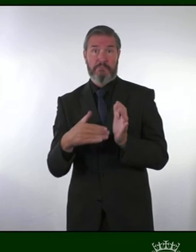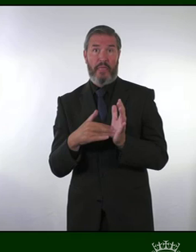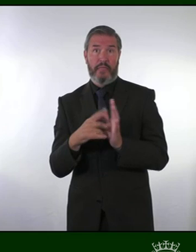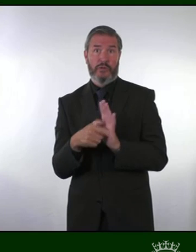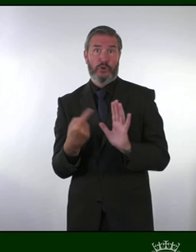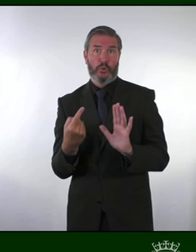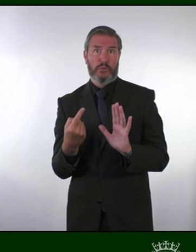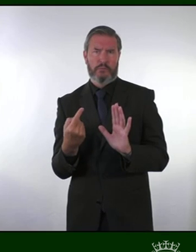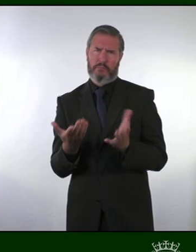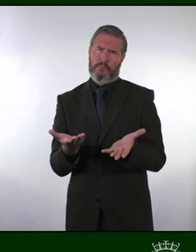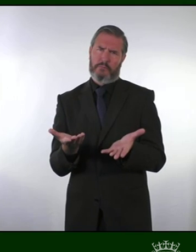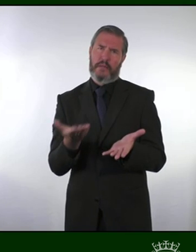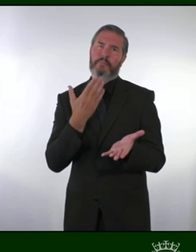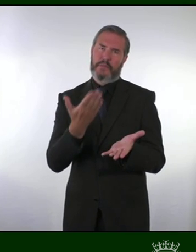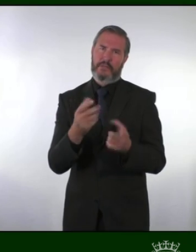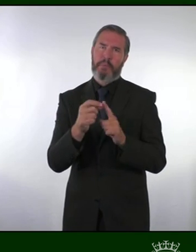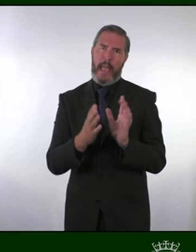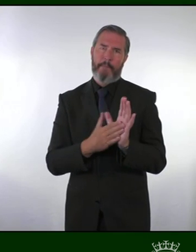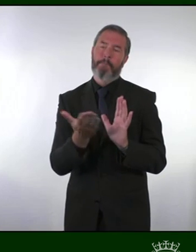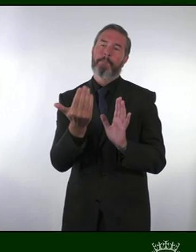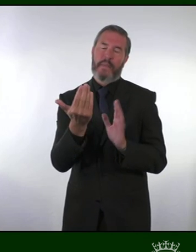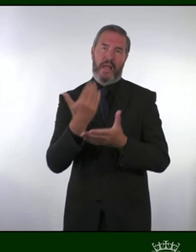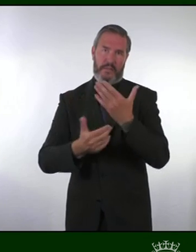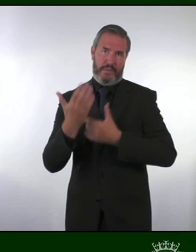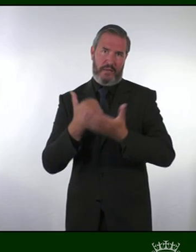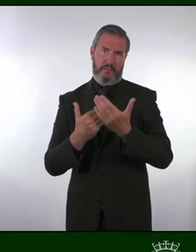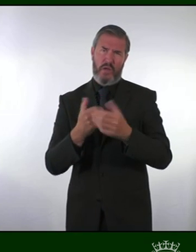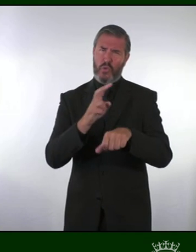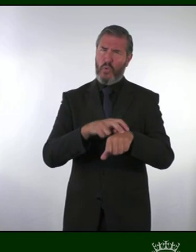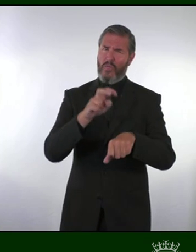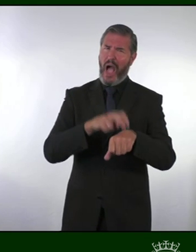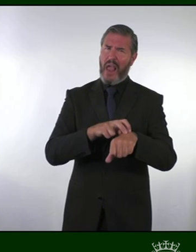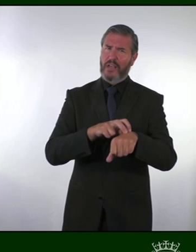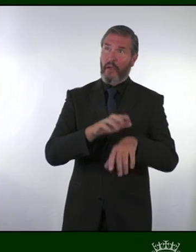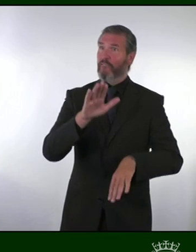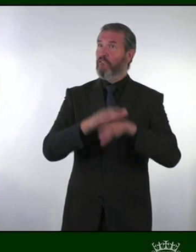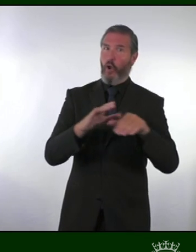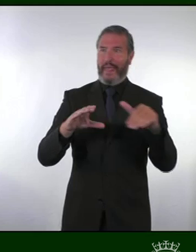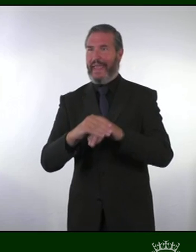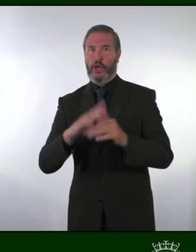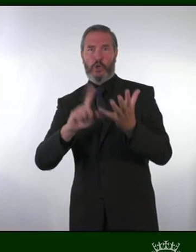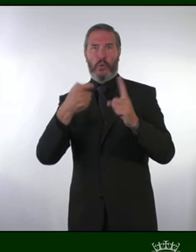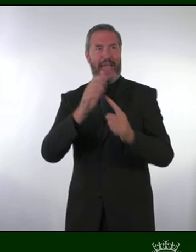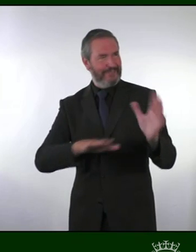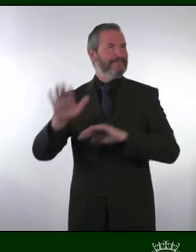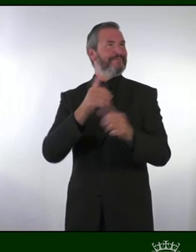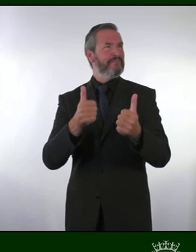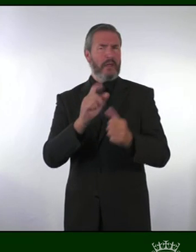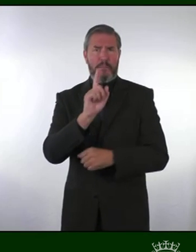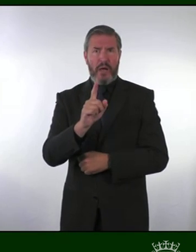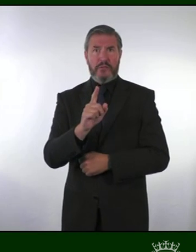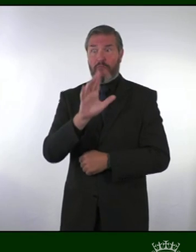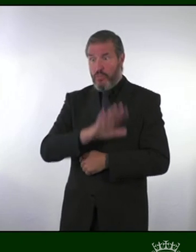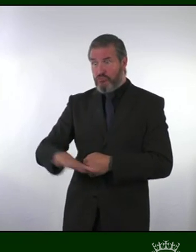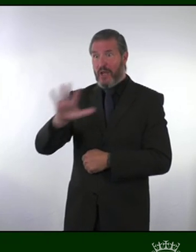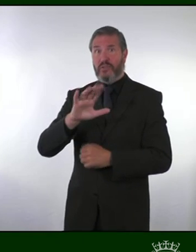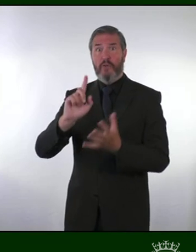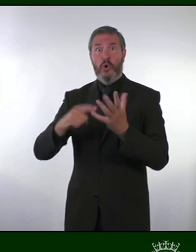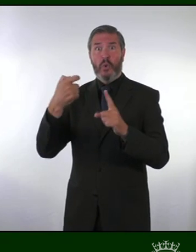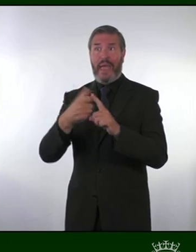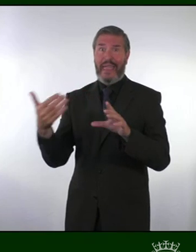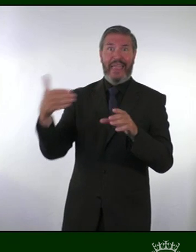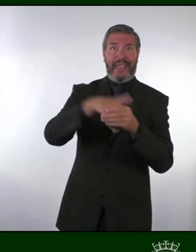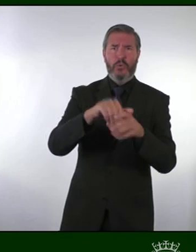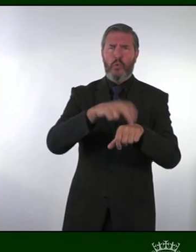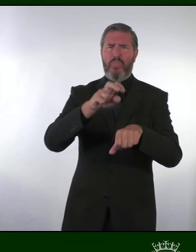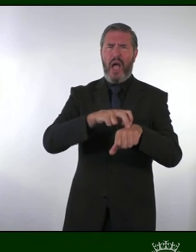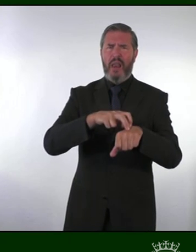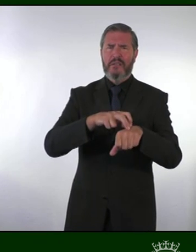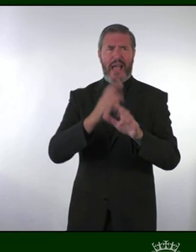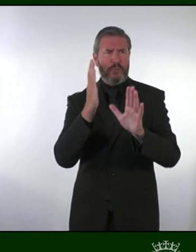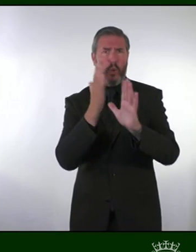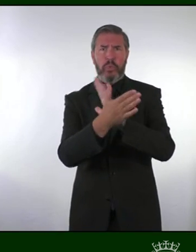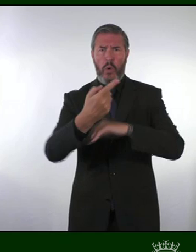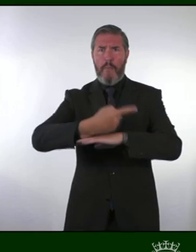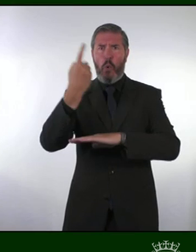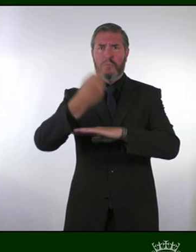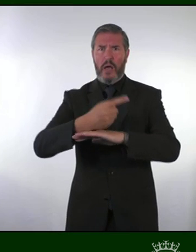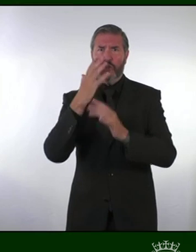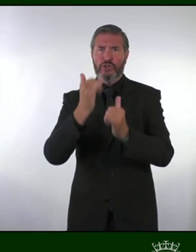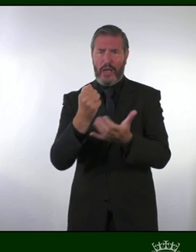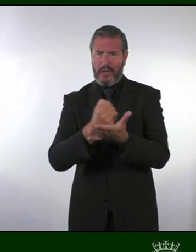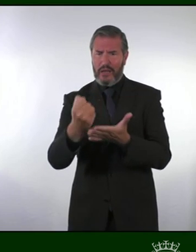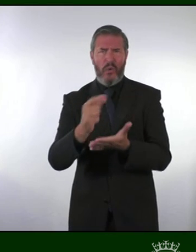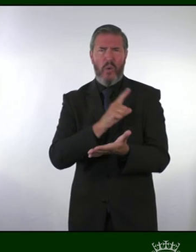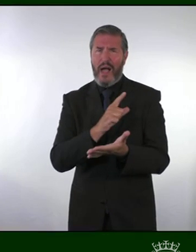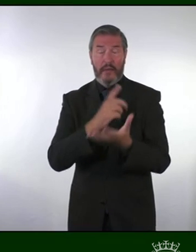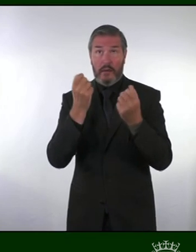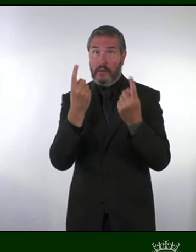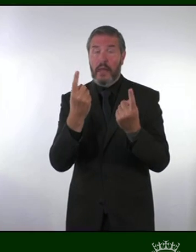Can the Prime Minister explain how Northern Ireland can remain a full part of the United Kingdom if people coming from the rest of the UK into Northern Ireland have to pass through a border control post?